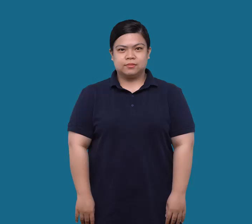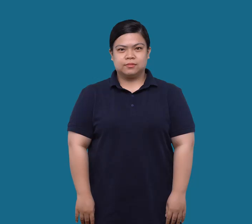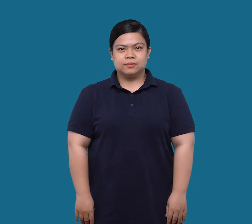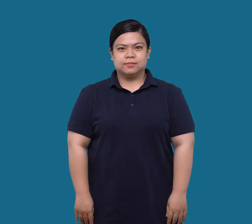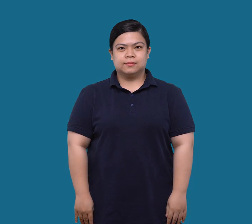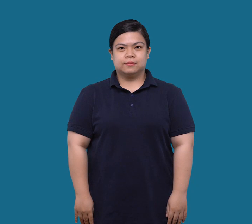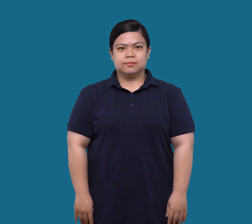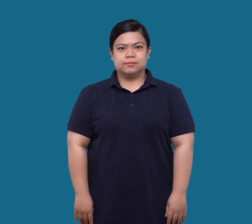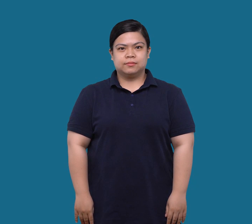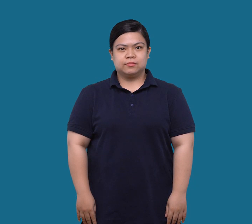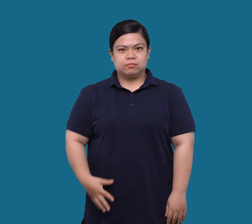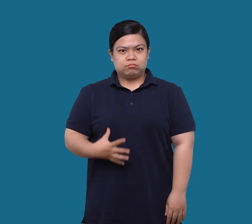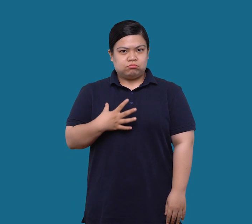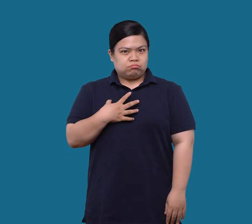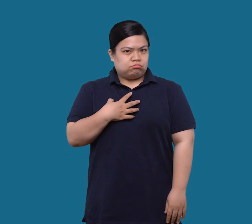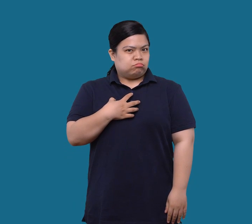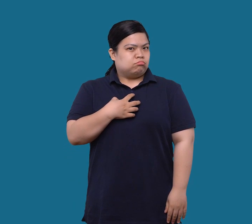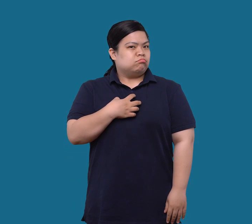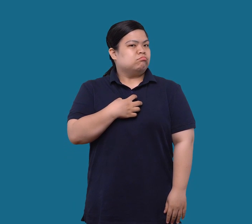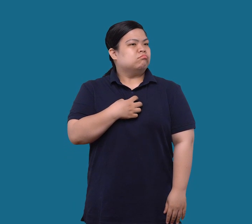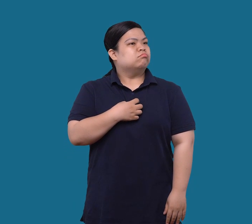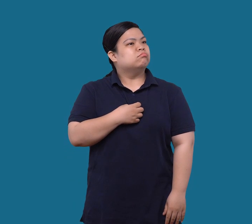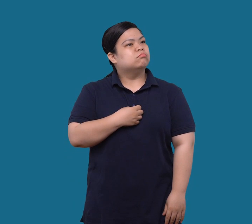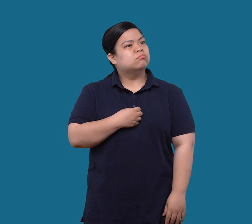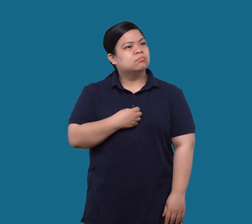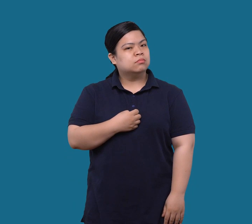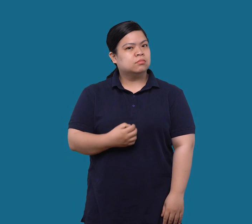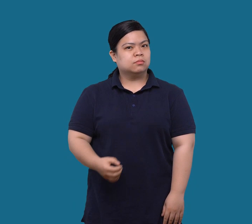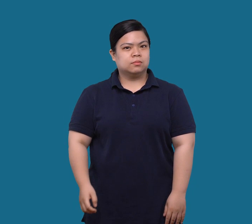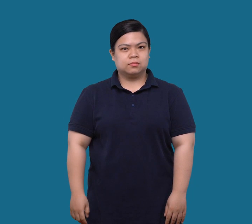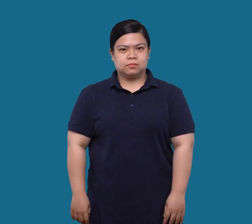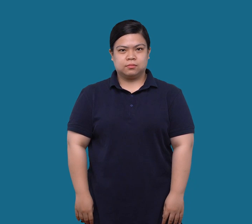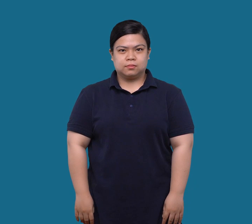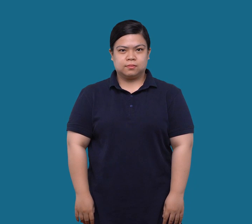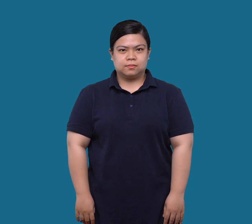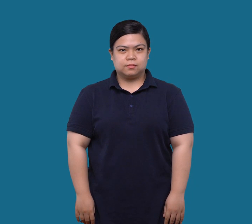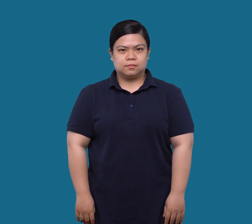dỗi